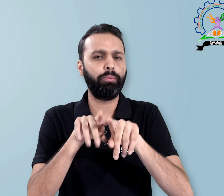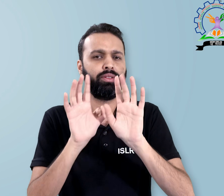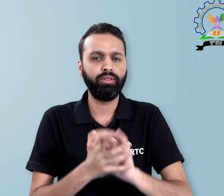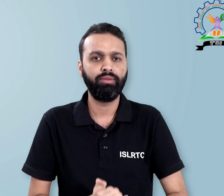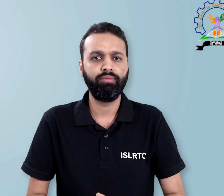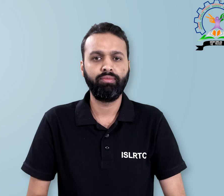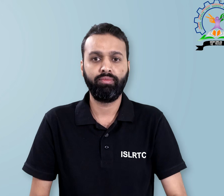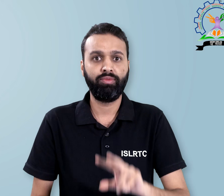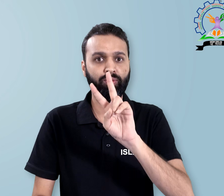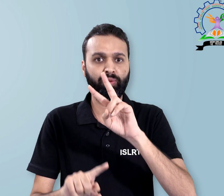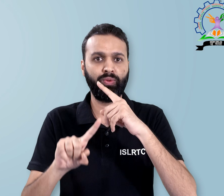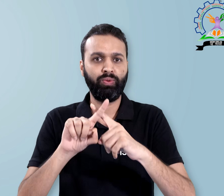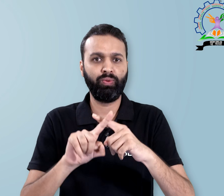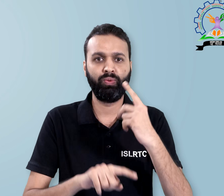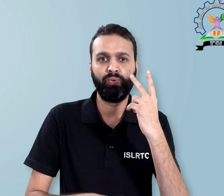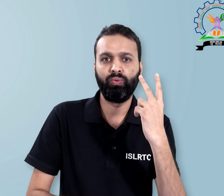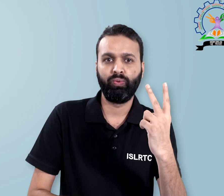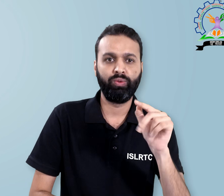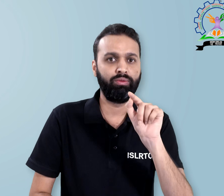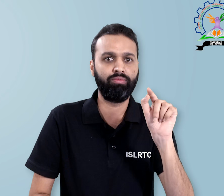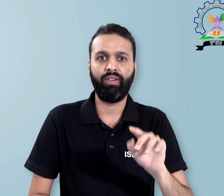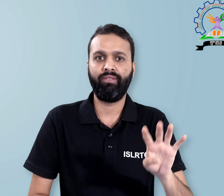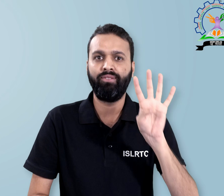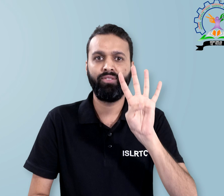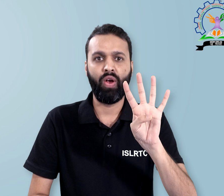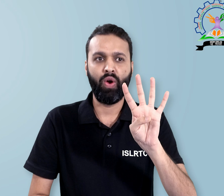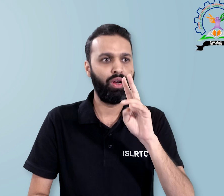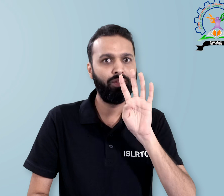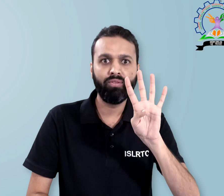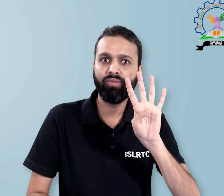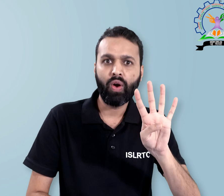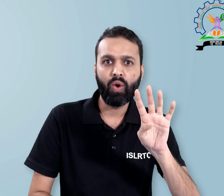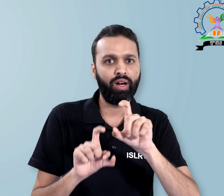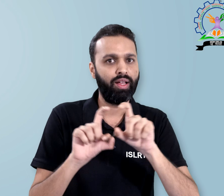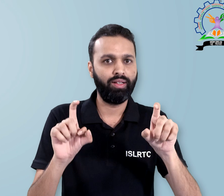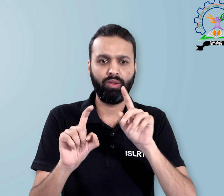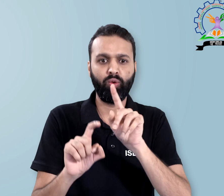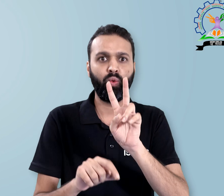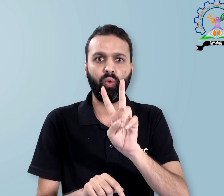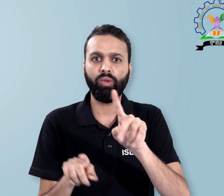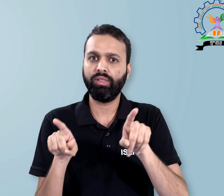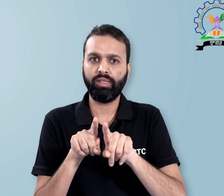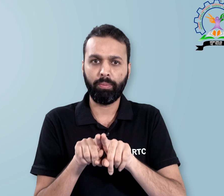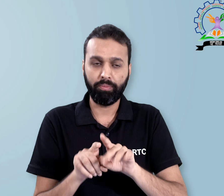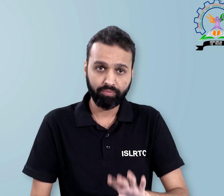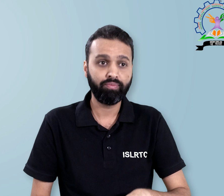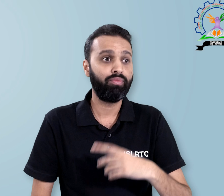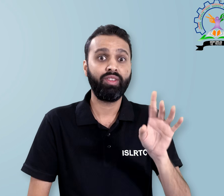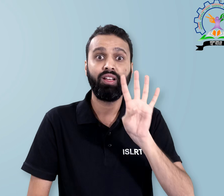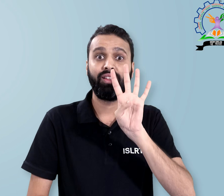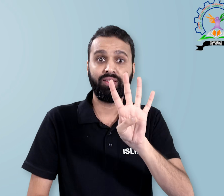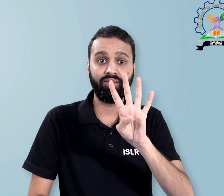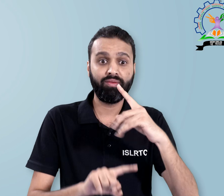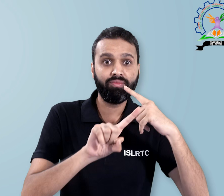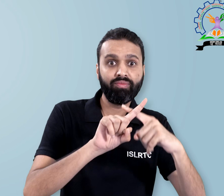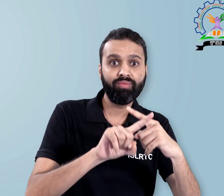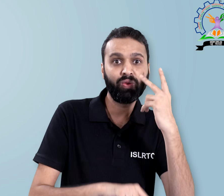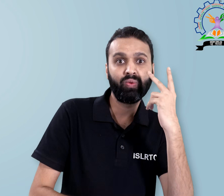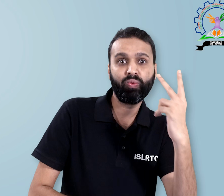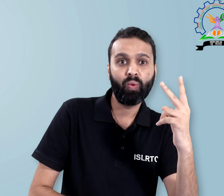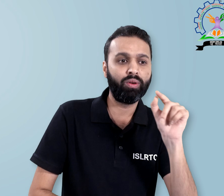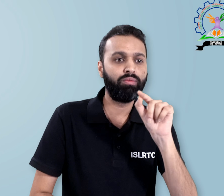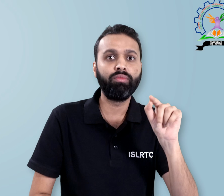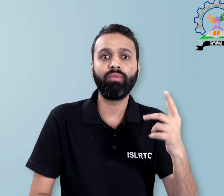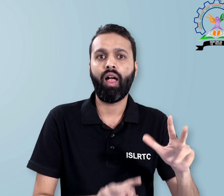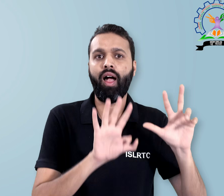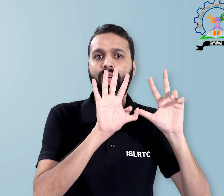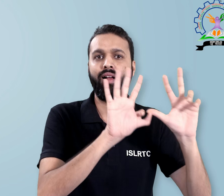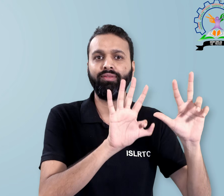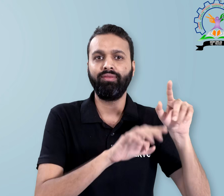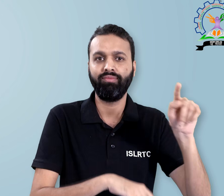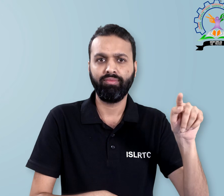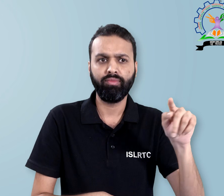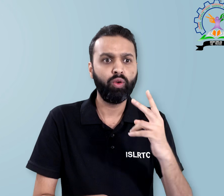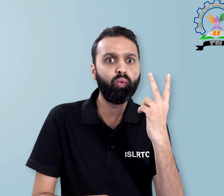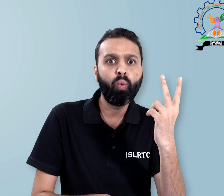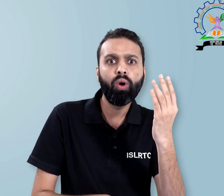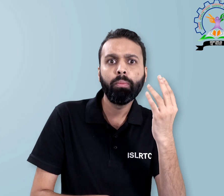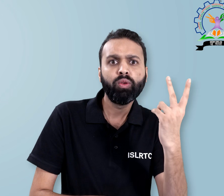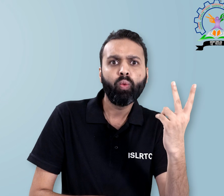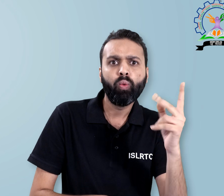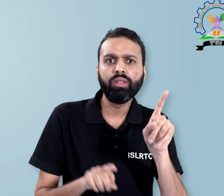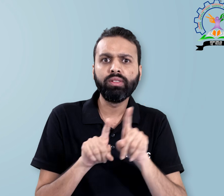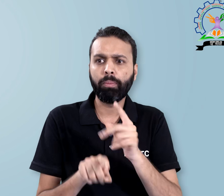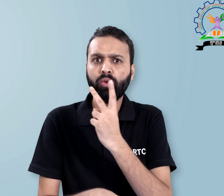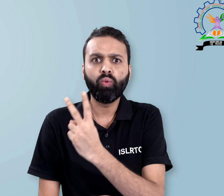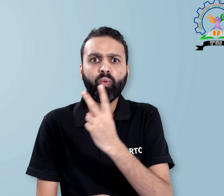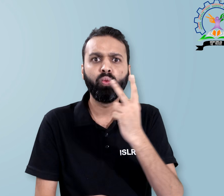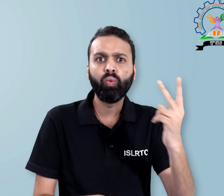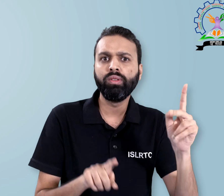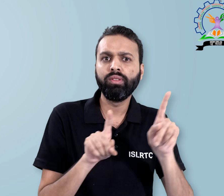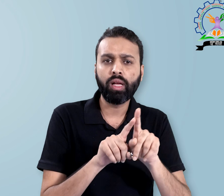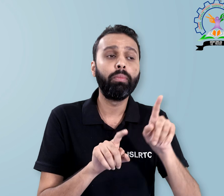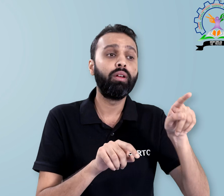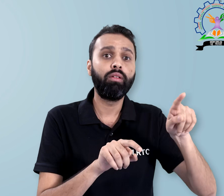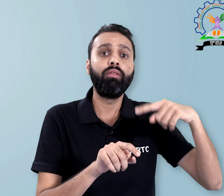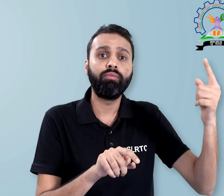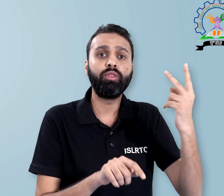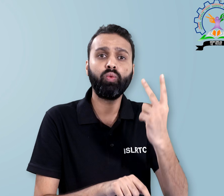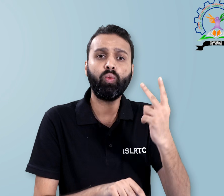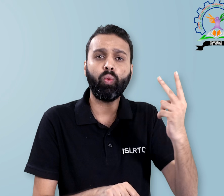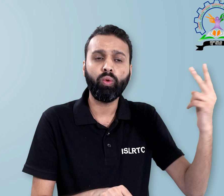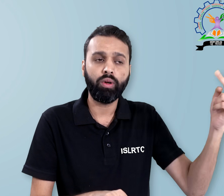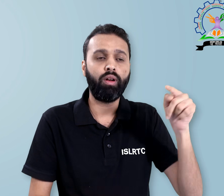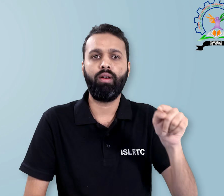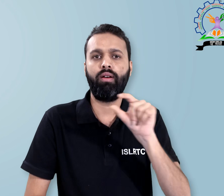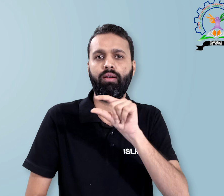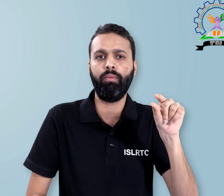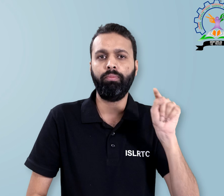For example, the sequence 2, 4, 8, 16, 32, 64, ... is a geometric sequence with a common ratio of 2.